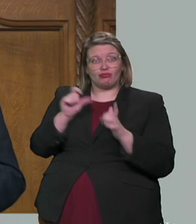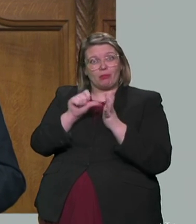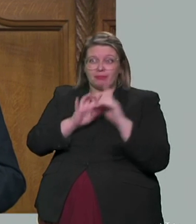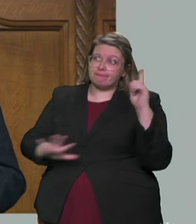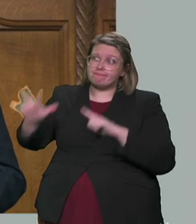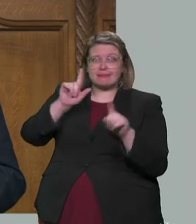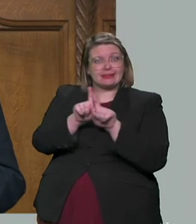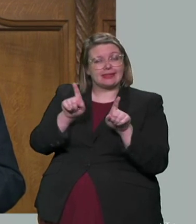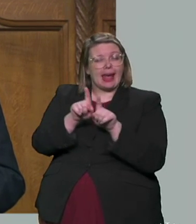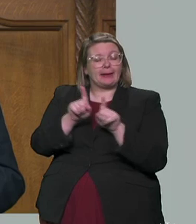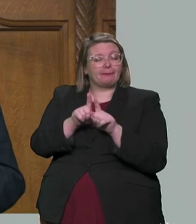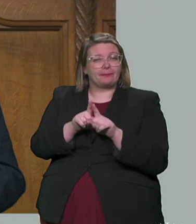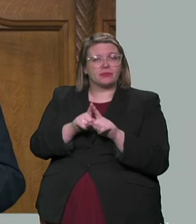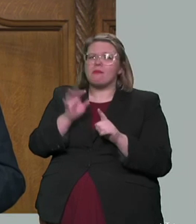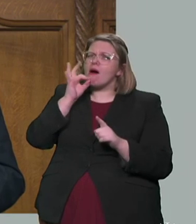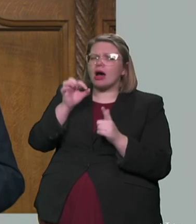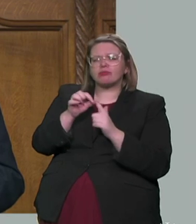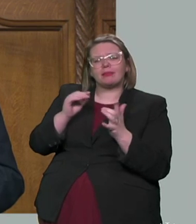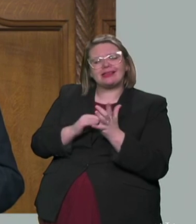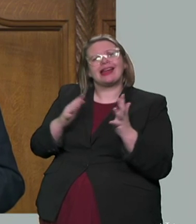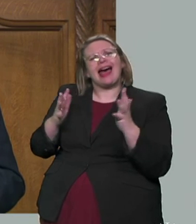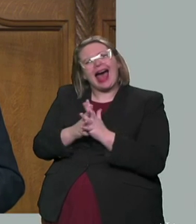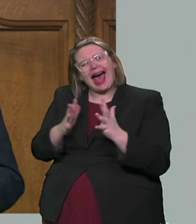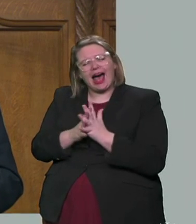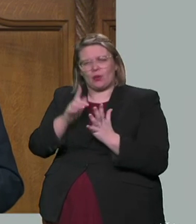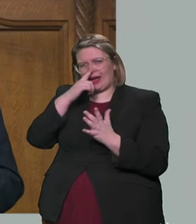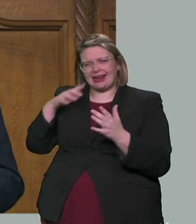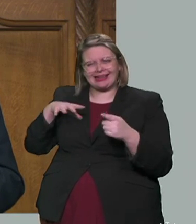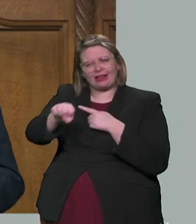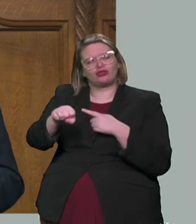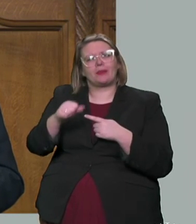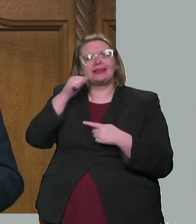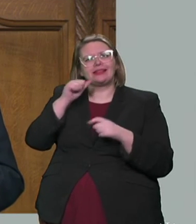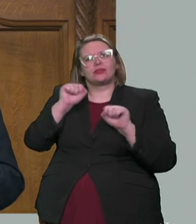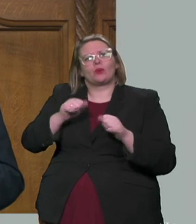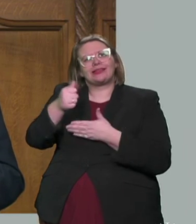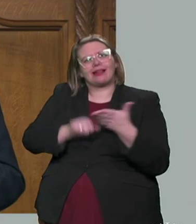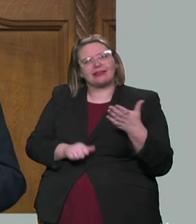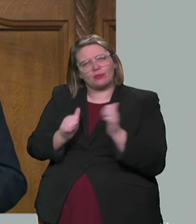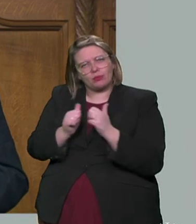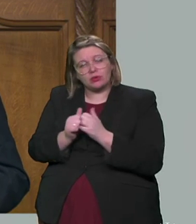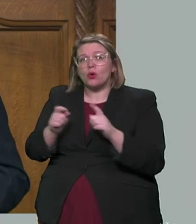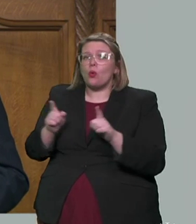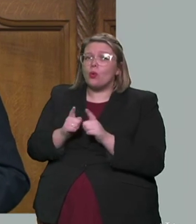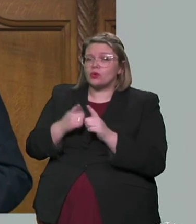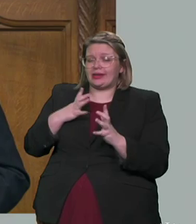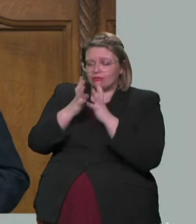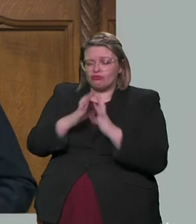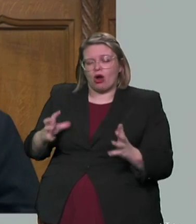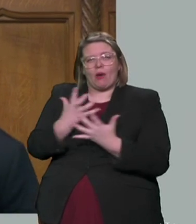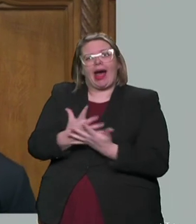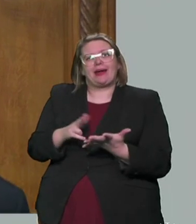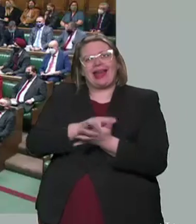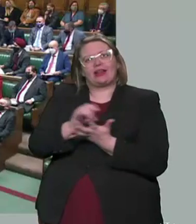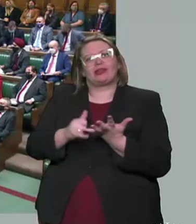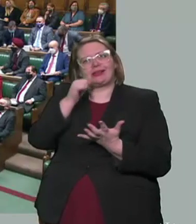What steps will he take to reduce the backlog of NHS dental appointments, and will he commit to increasing the number of NHS dentists across England?